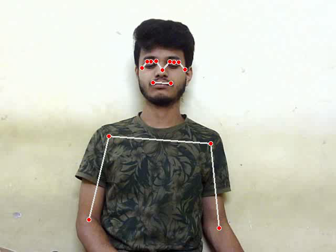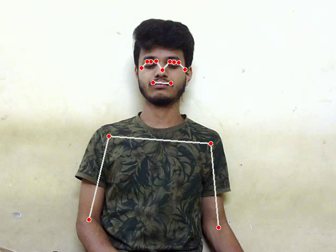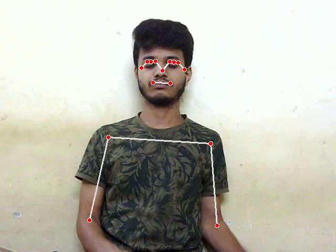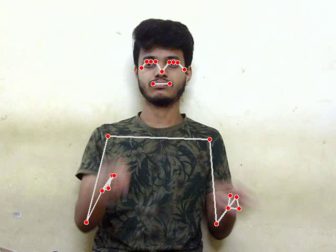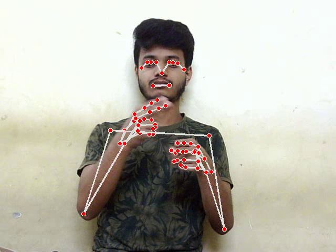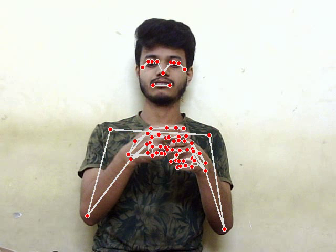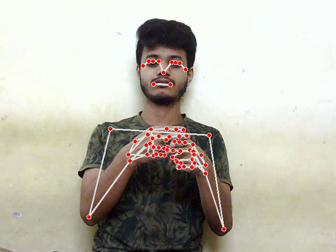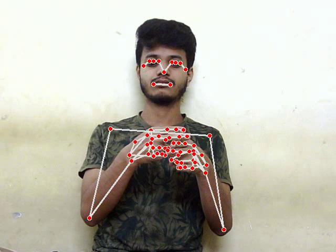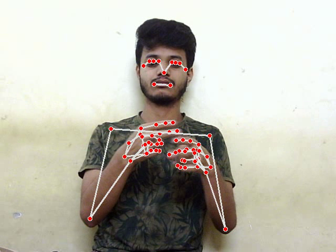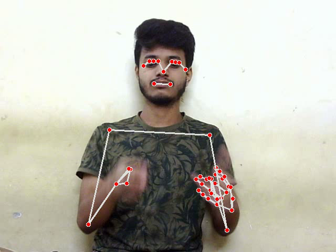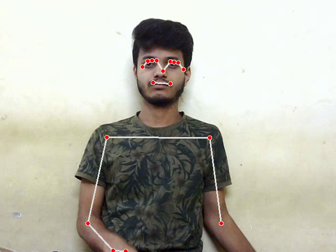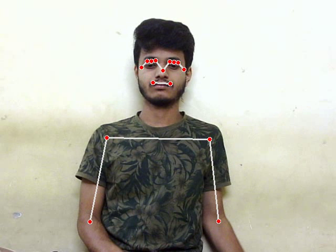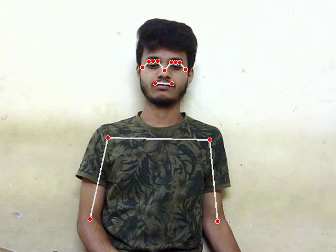name